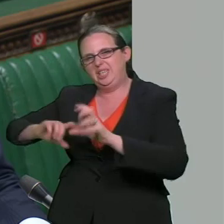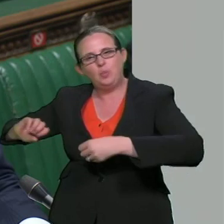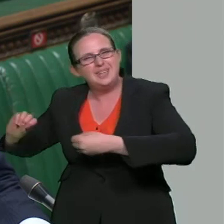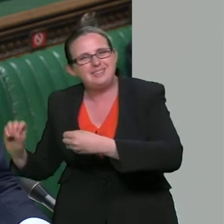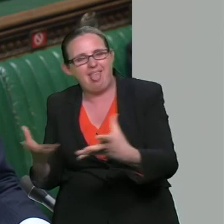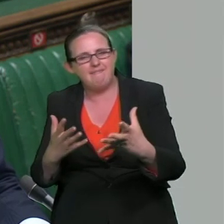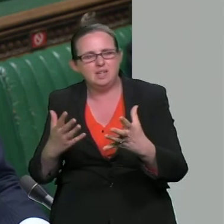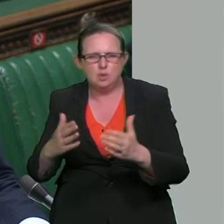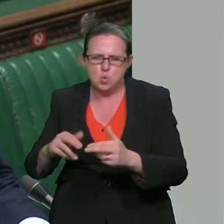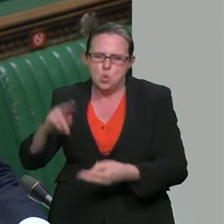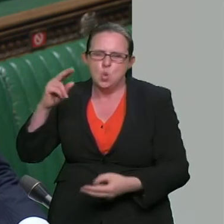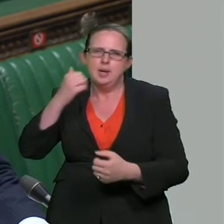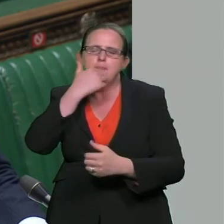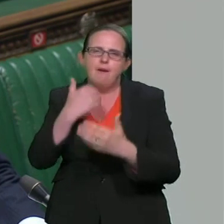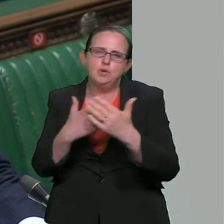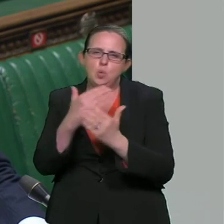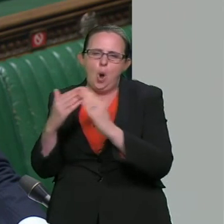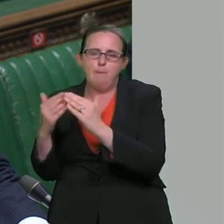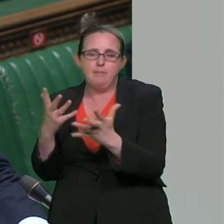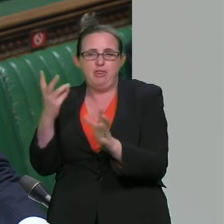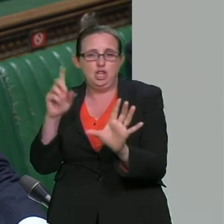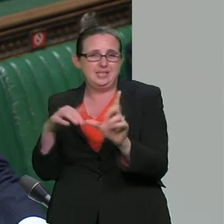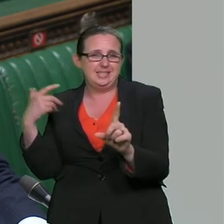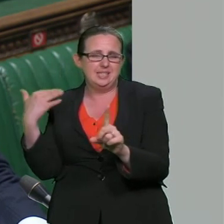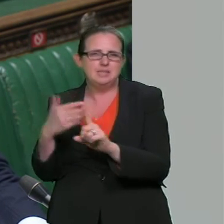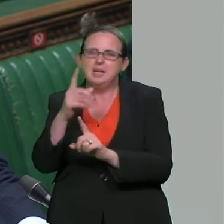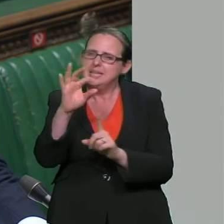homes for over 30 years, but his point is an extremely good one.